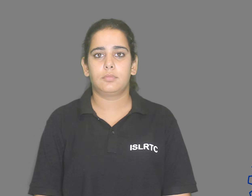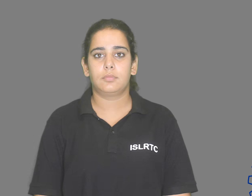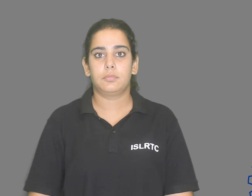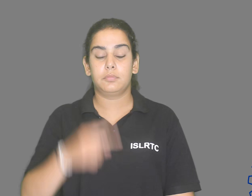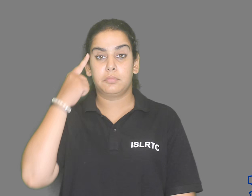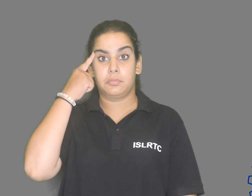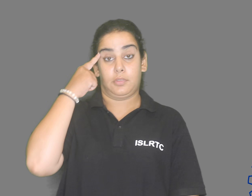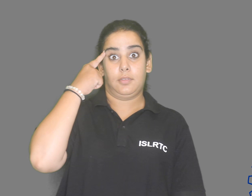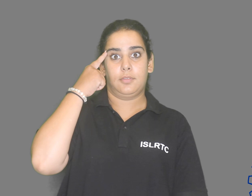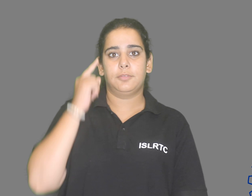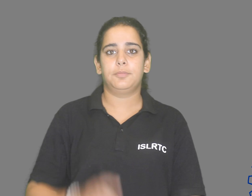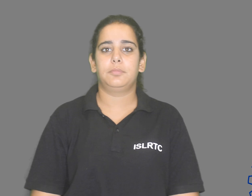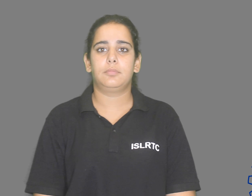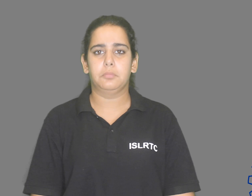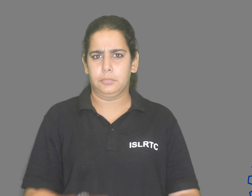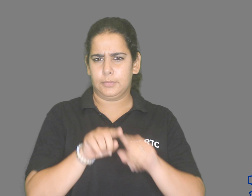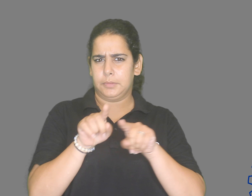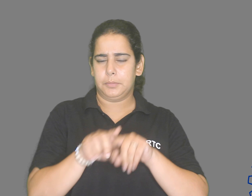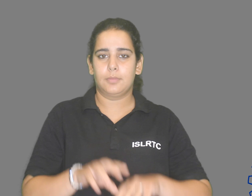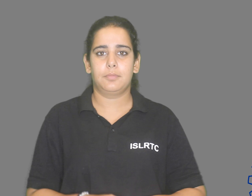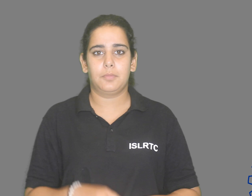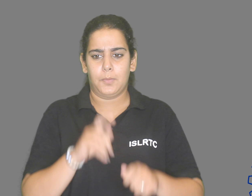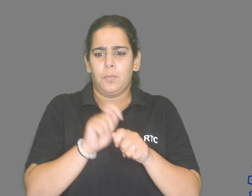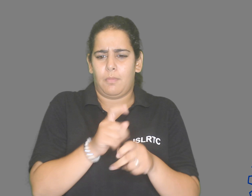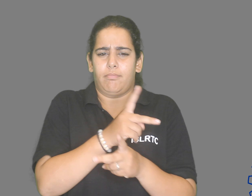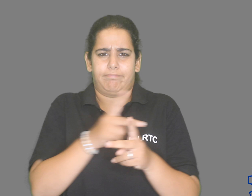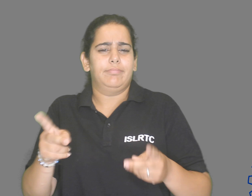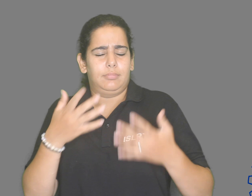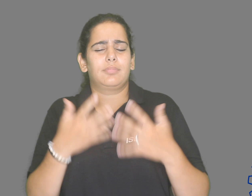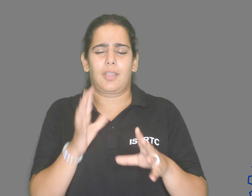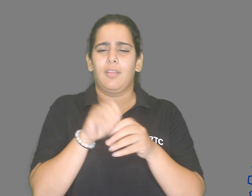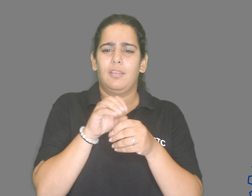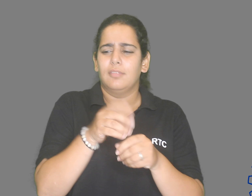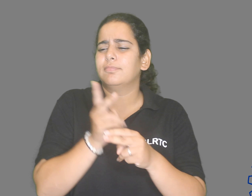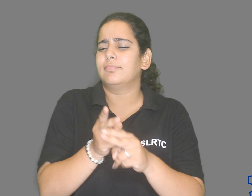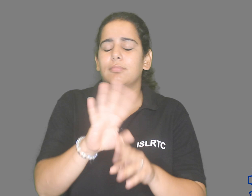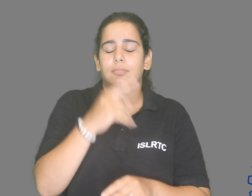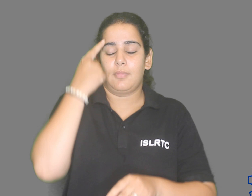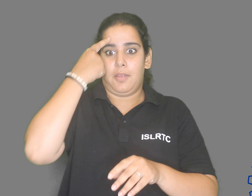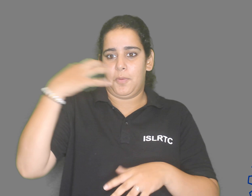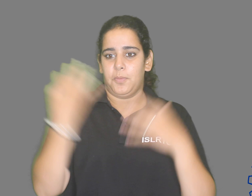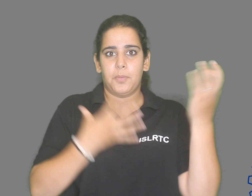Innovation A new idea or device